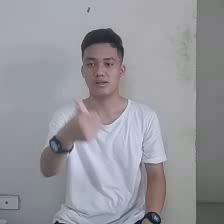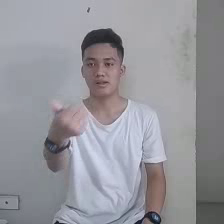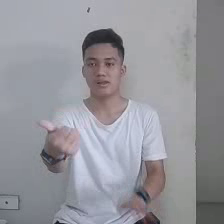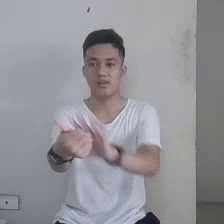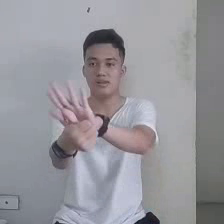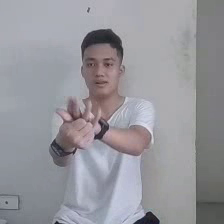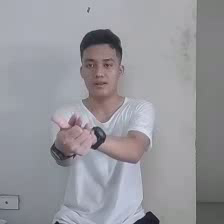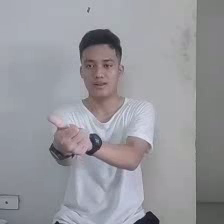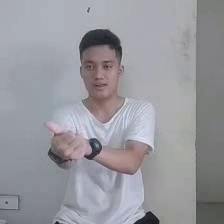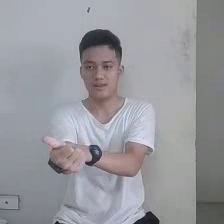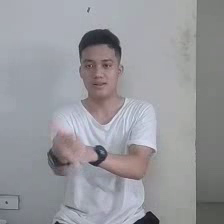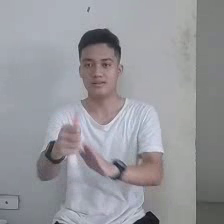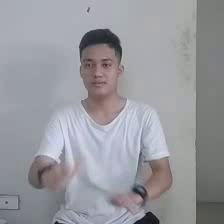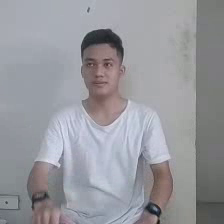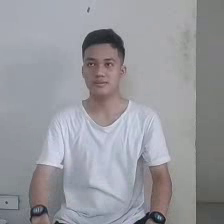An ủi